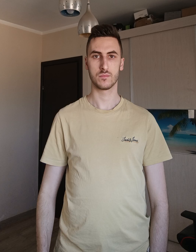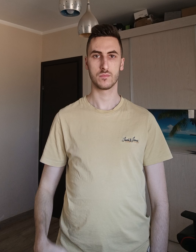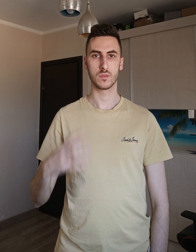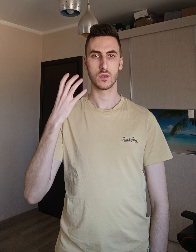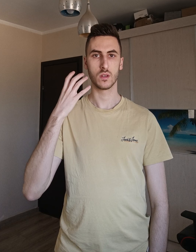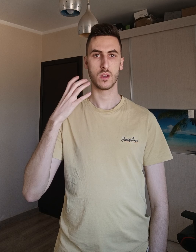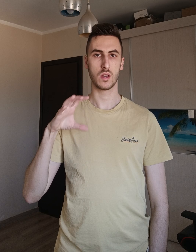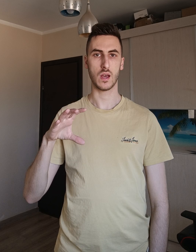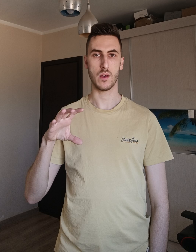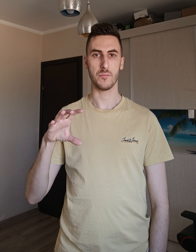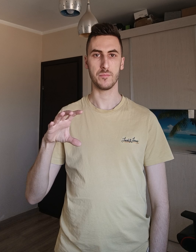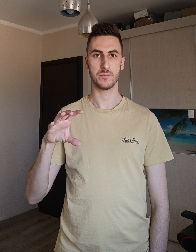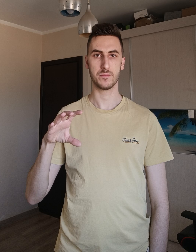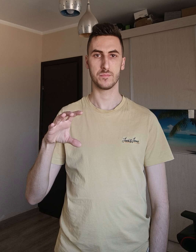חם